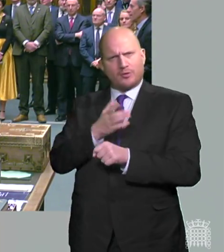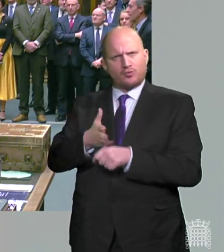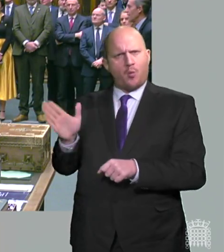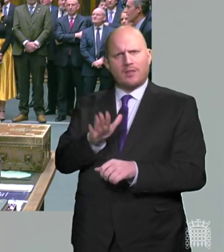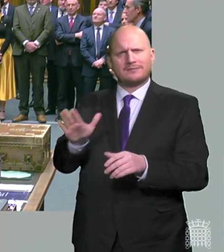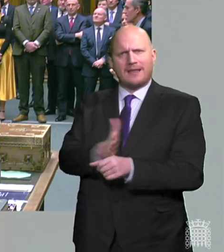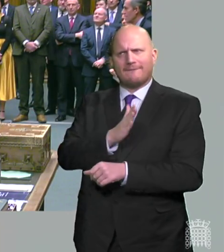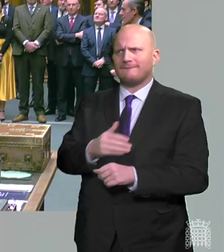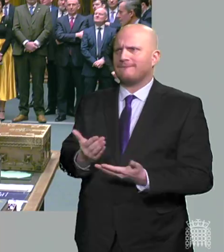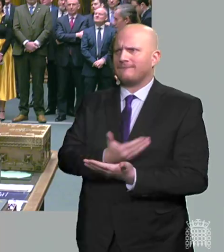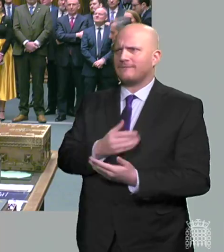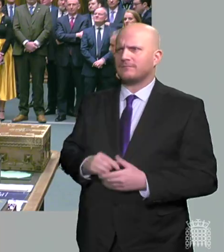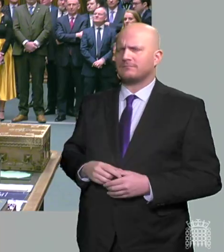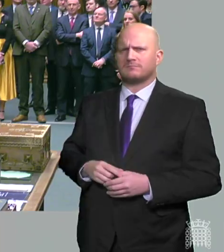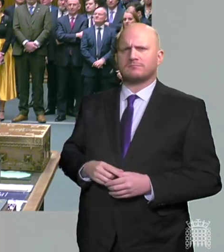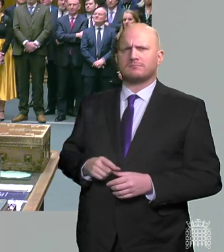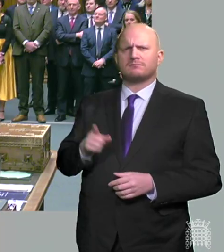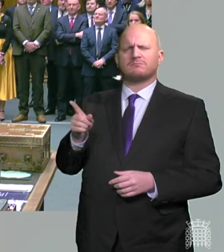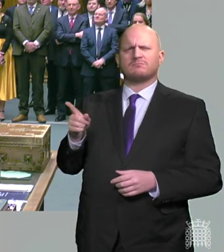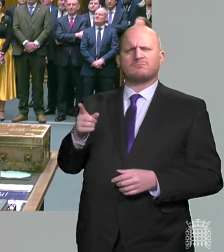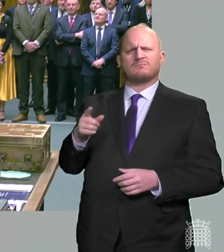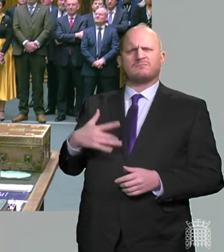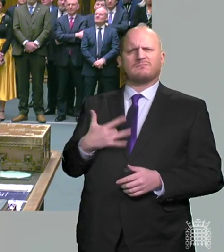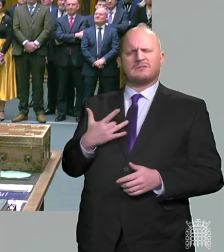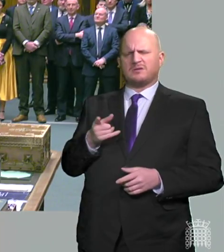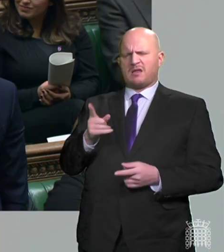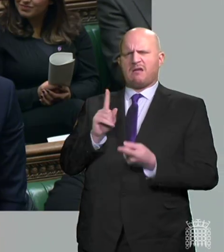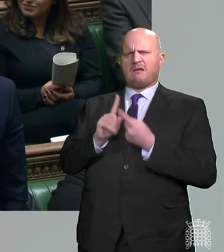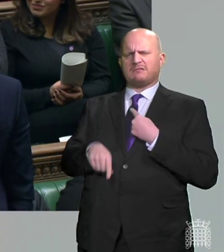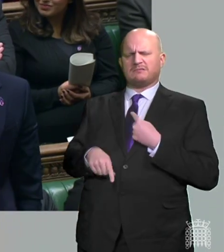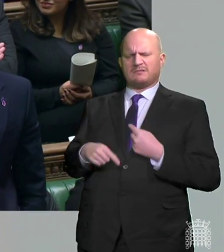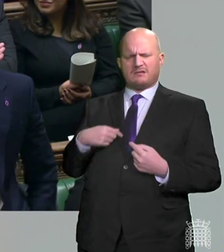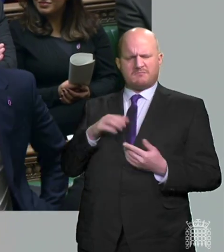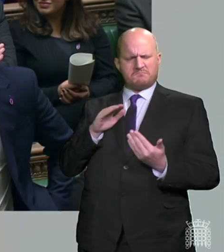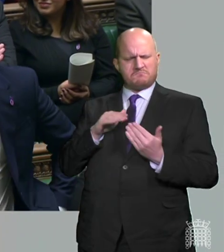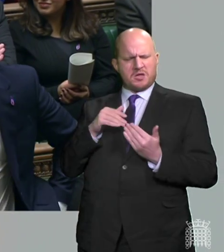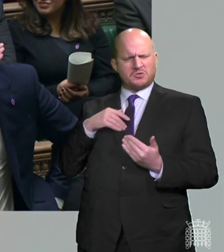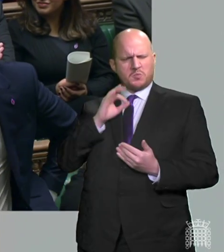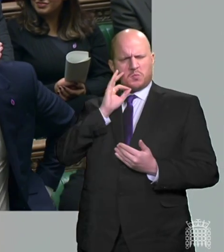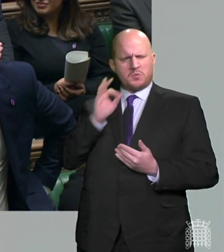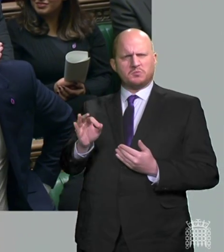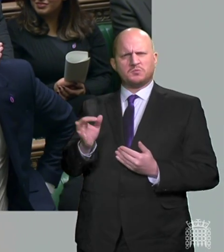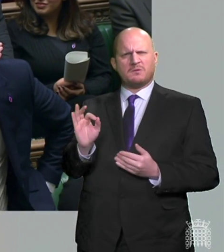I am not sure what question the Prime Minister thought I asked, but that certainly was not it.